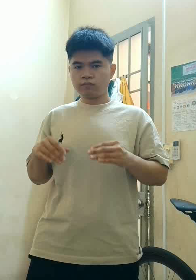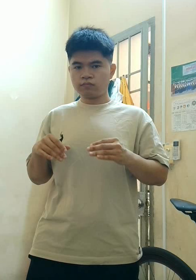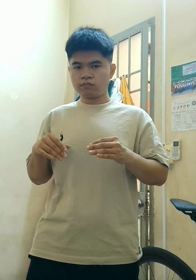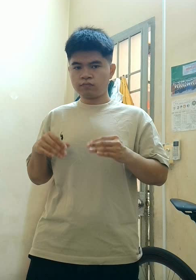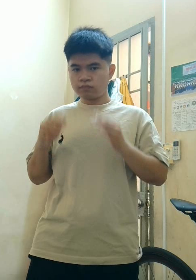quan tam